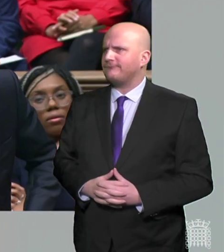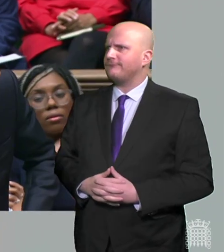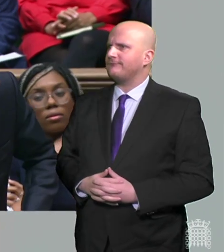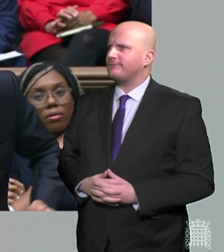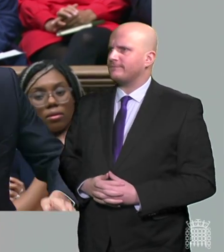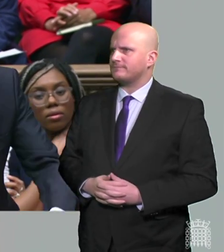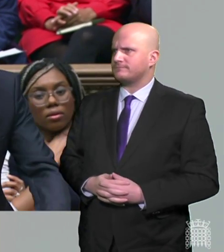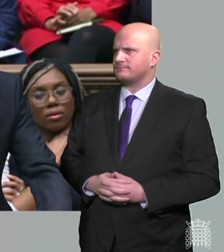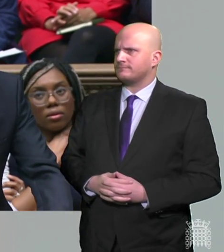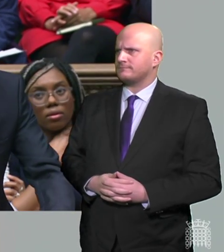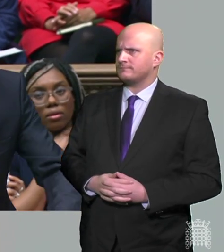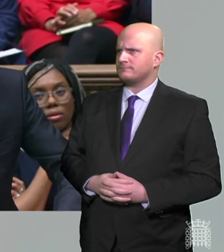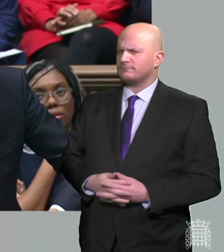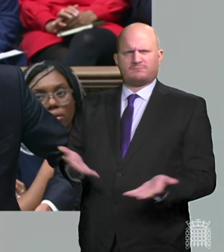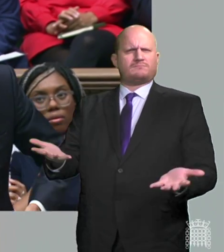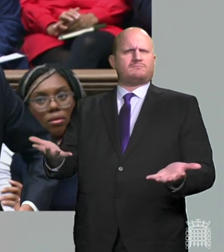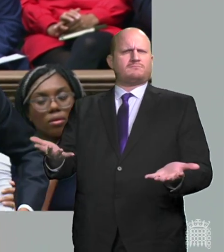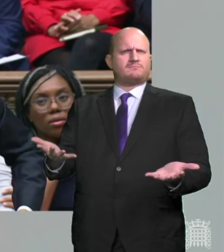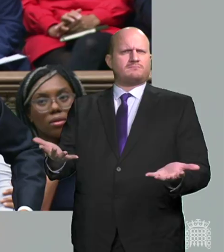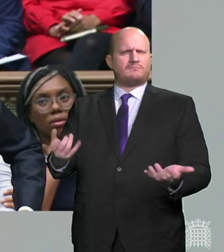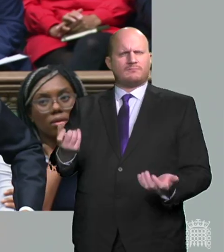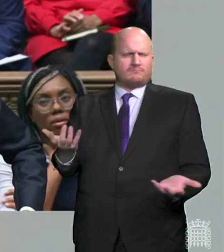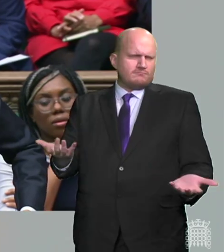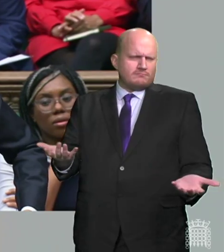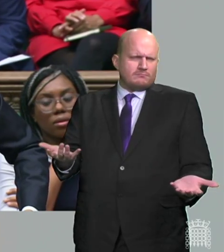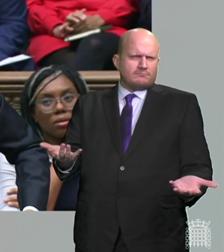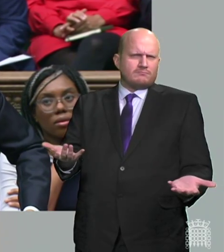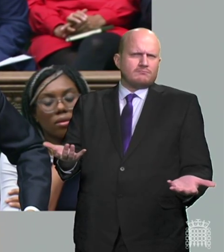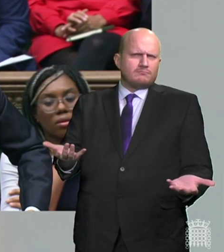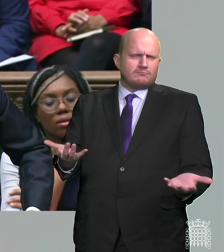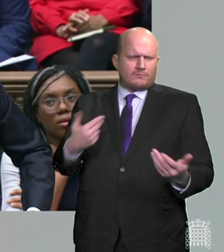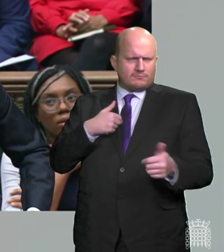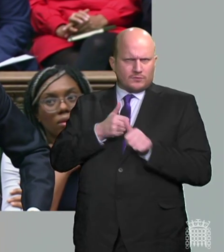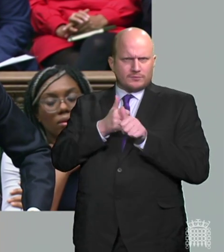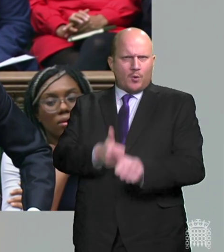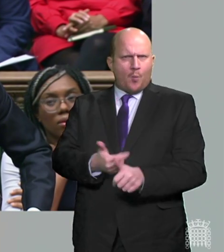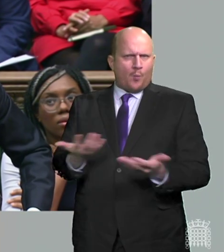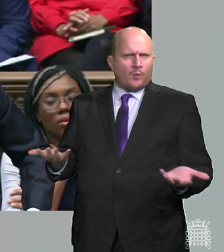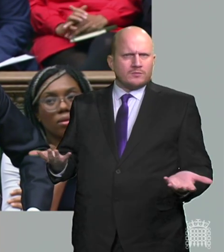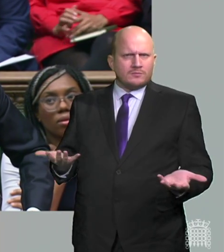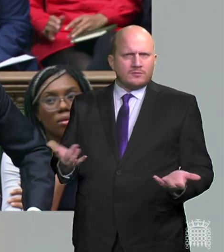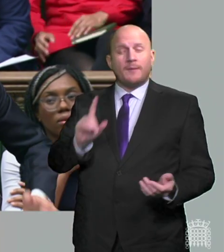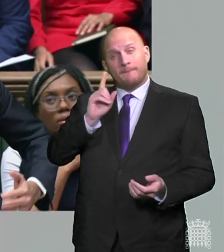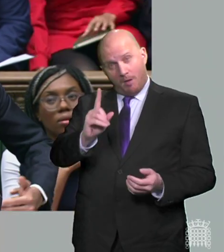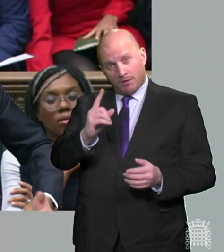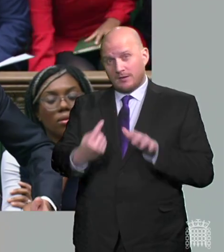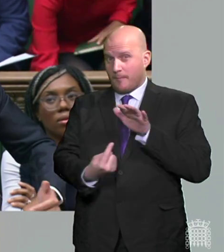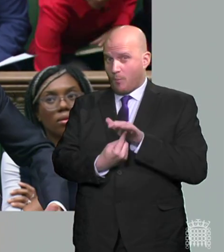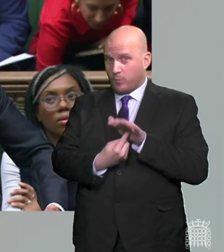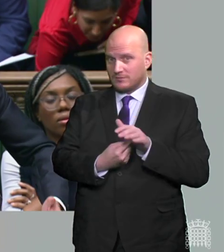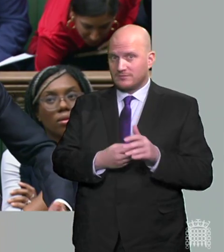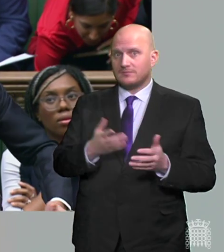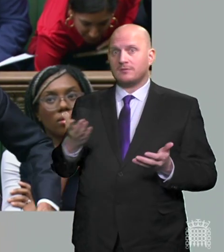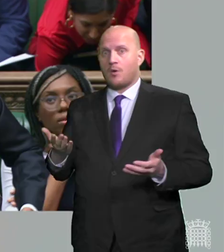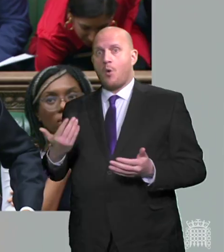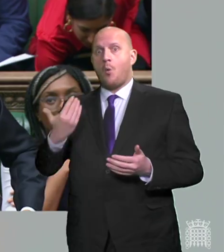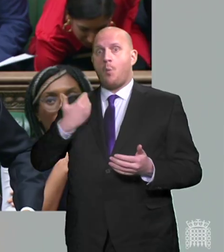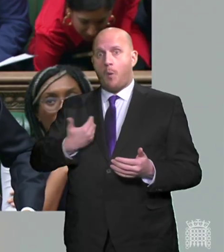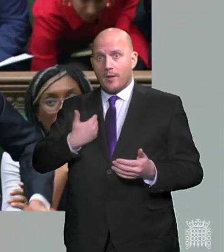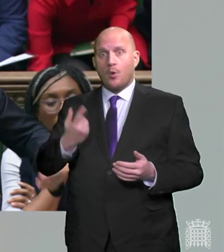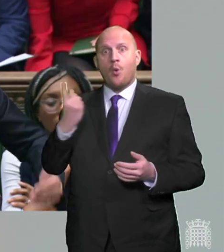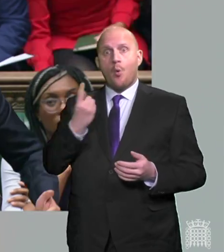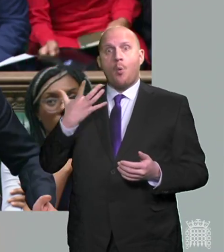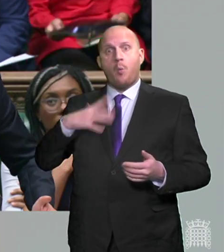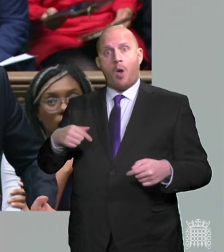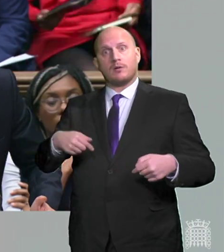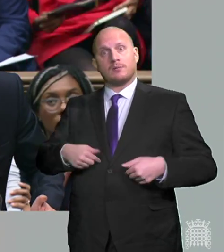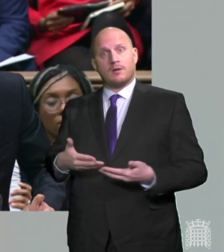Of course we believe in freedom of religious expression and belief in this country, but we are also balancing that with the rights of women to seek legal and safe abortions.